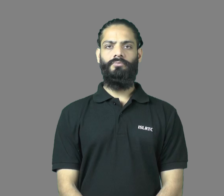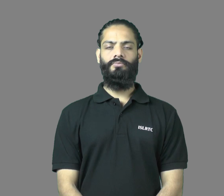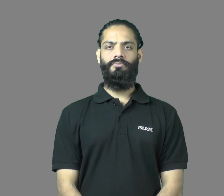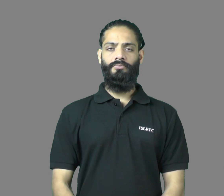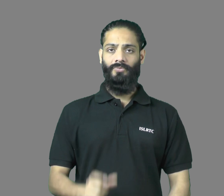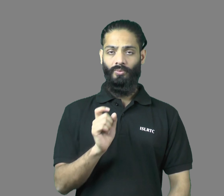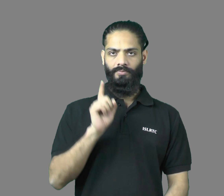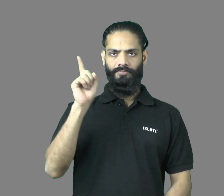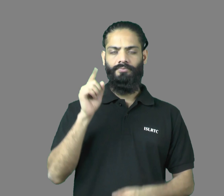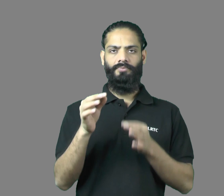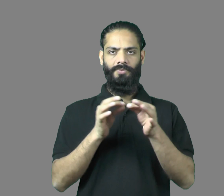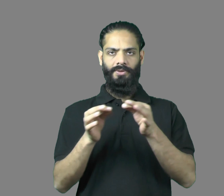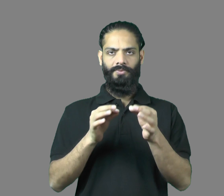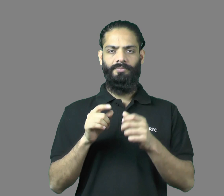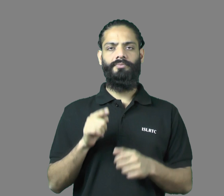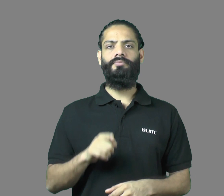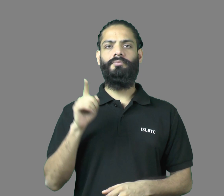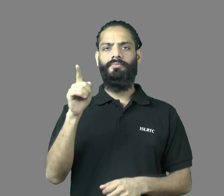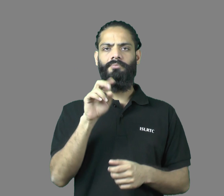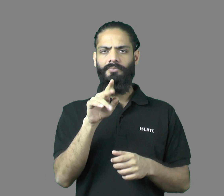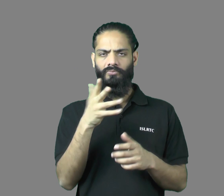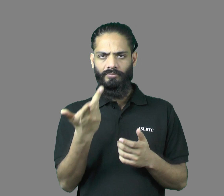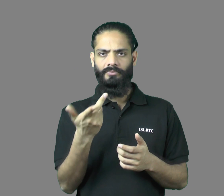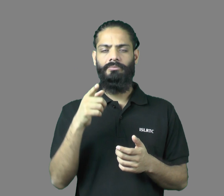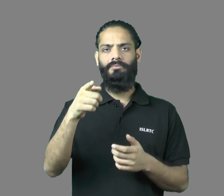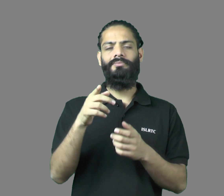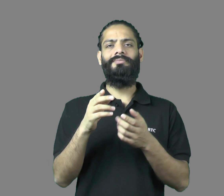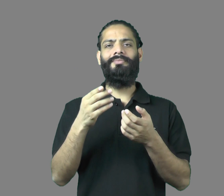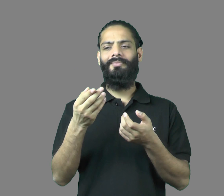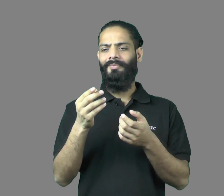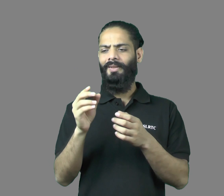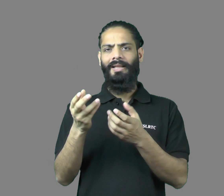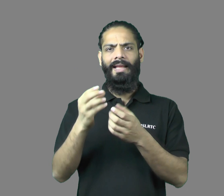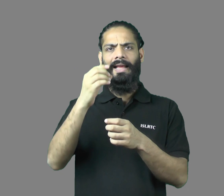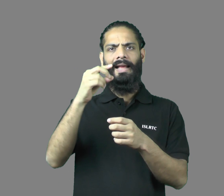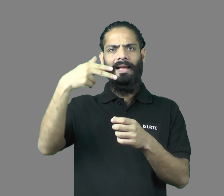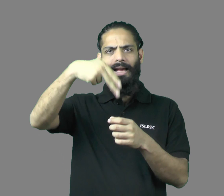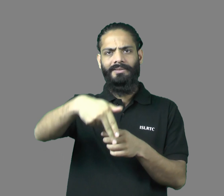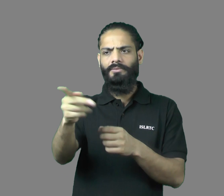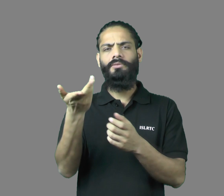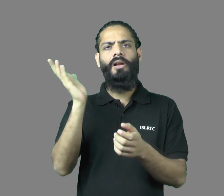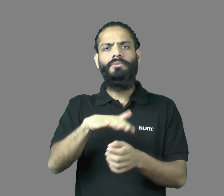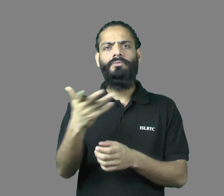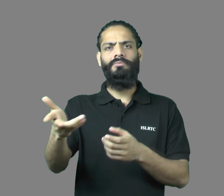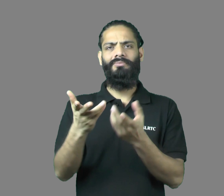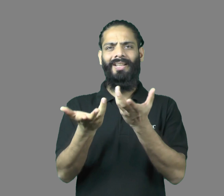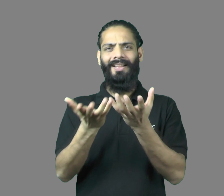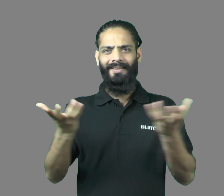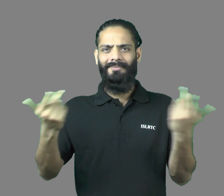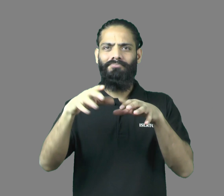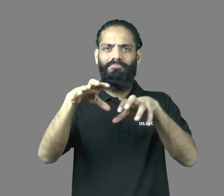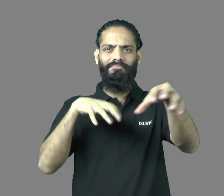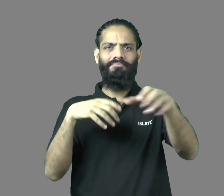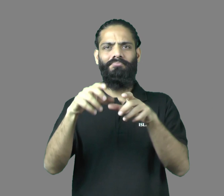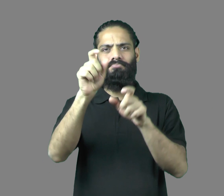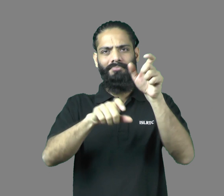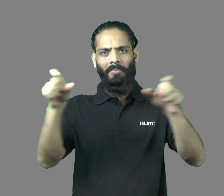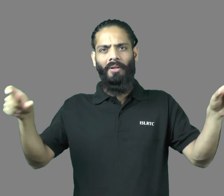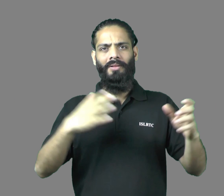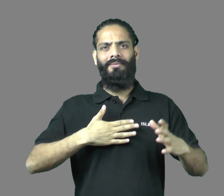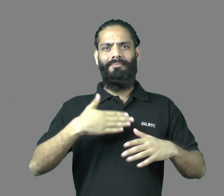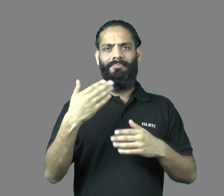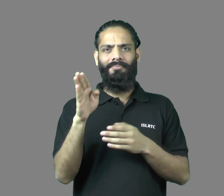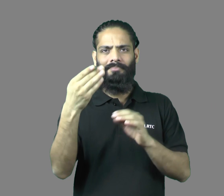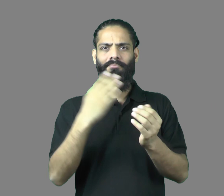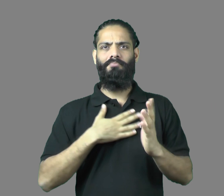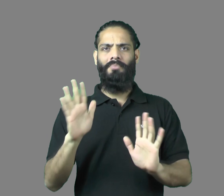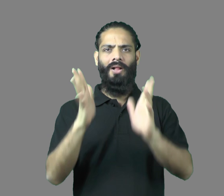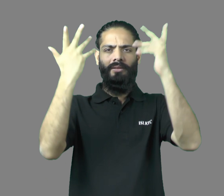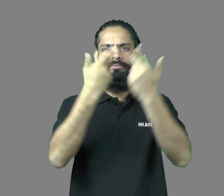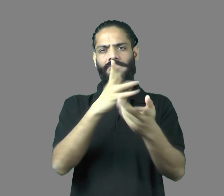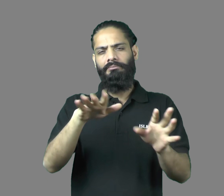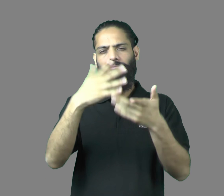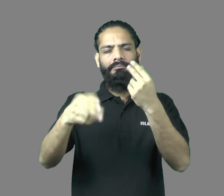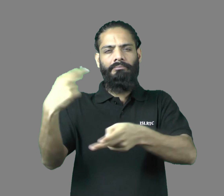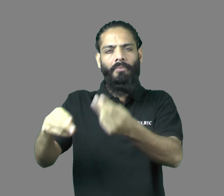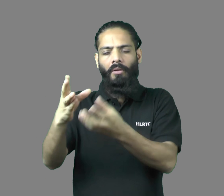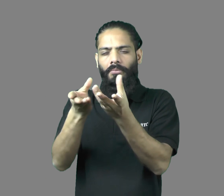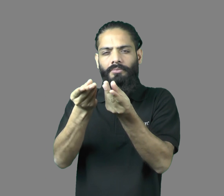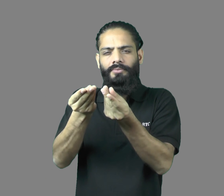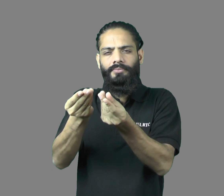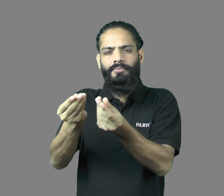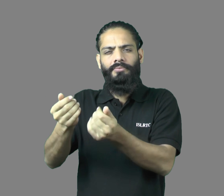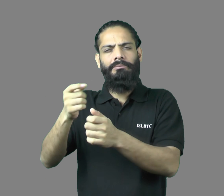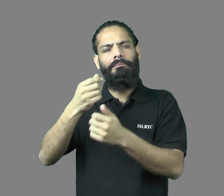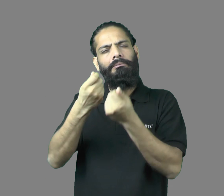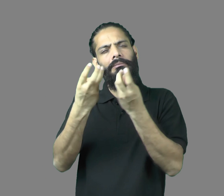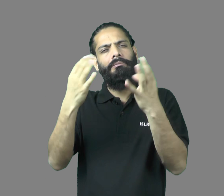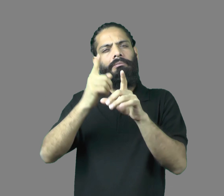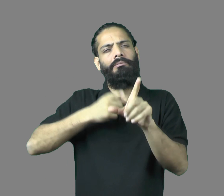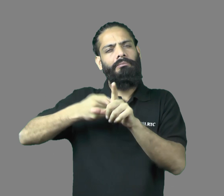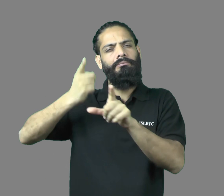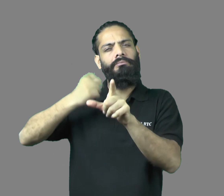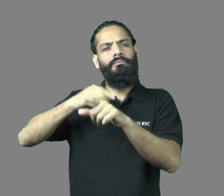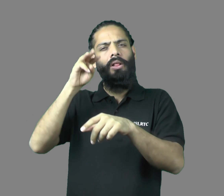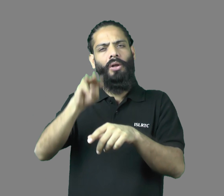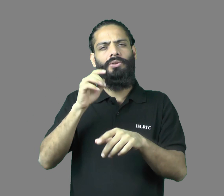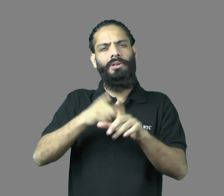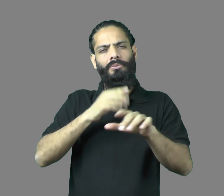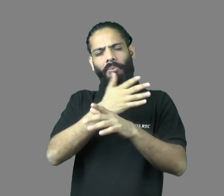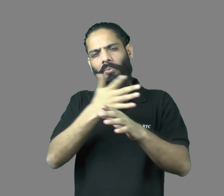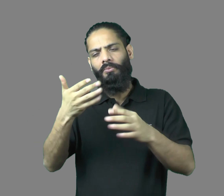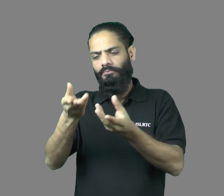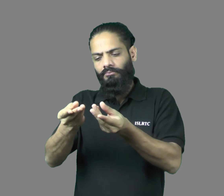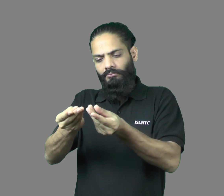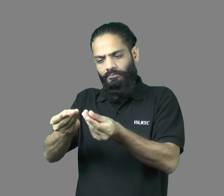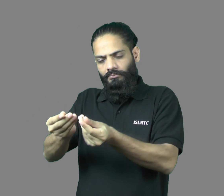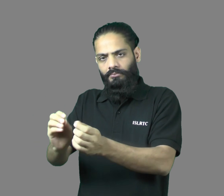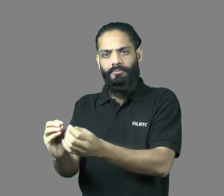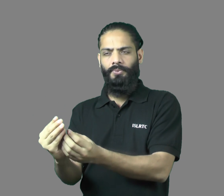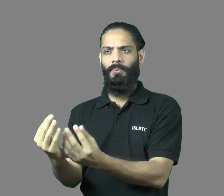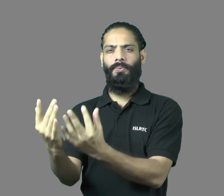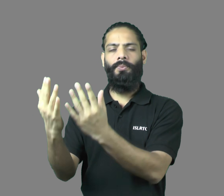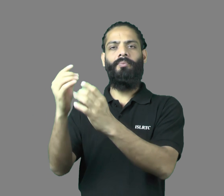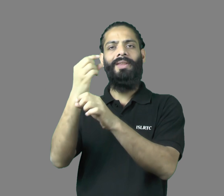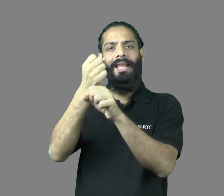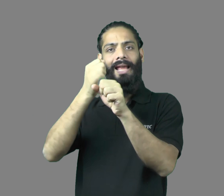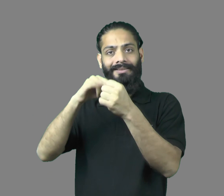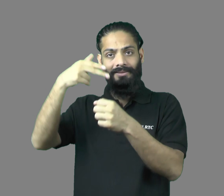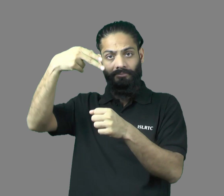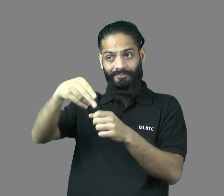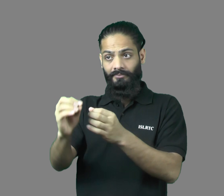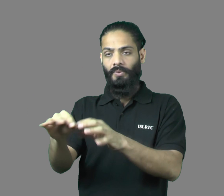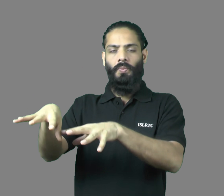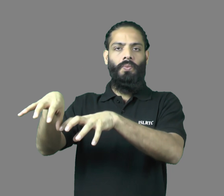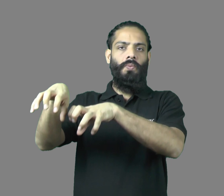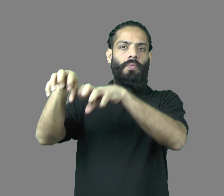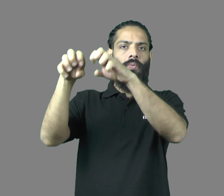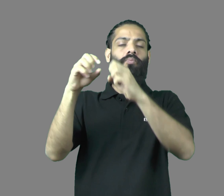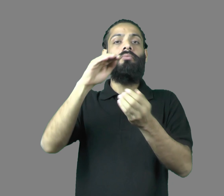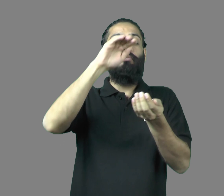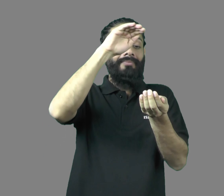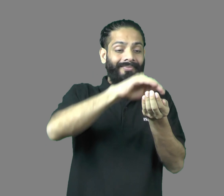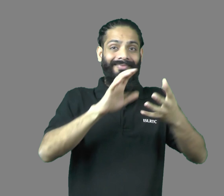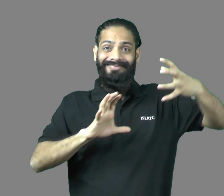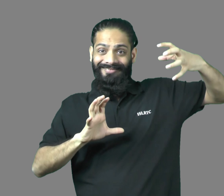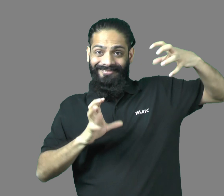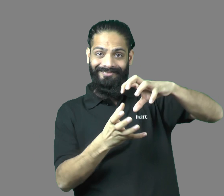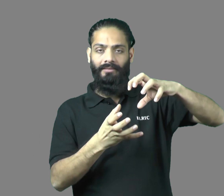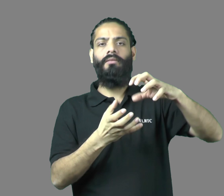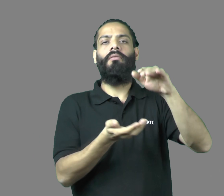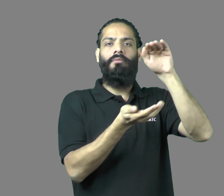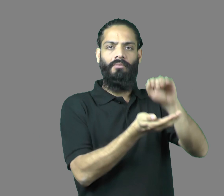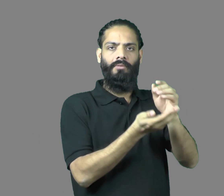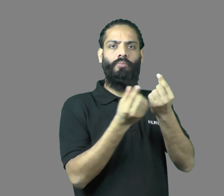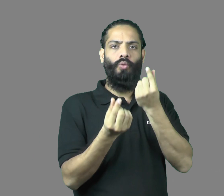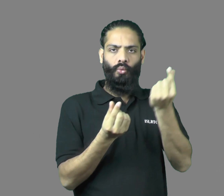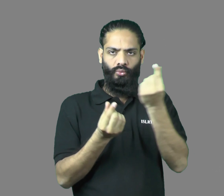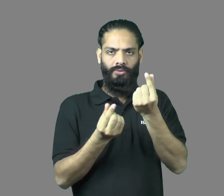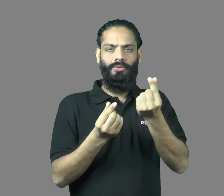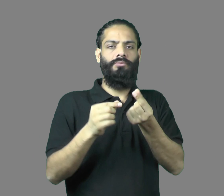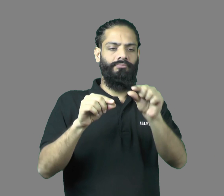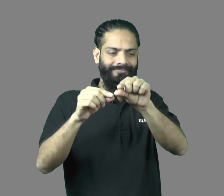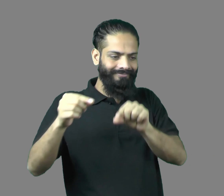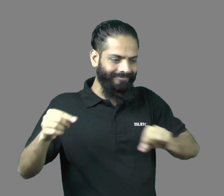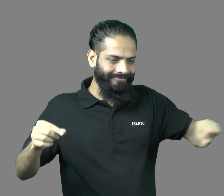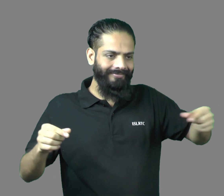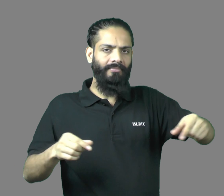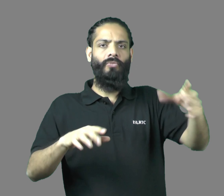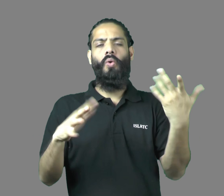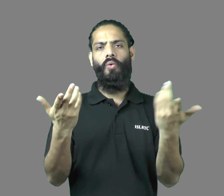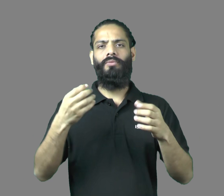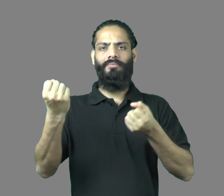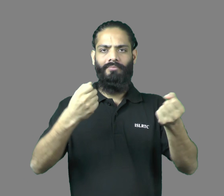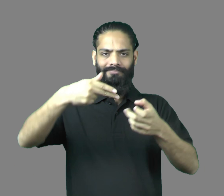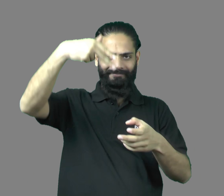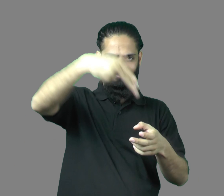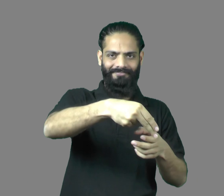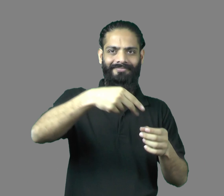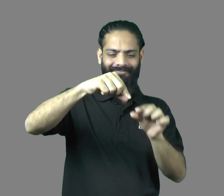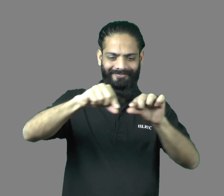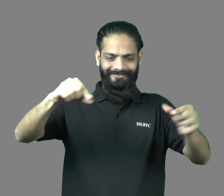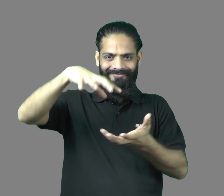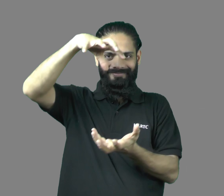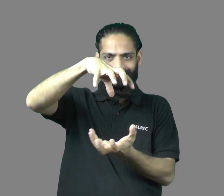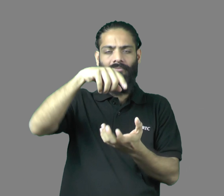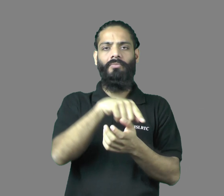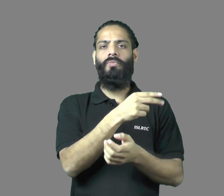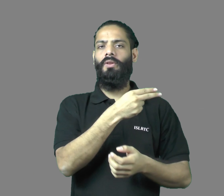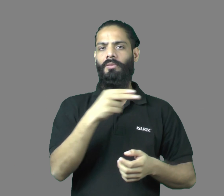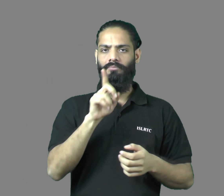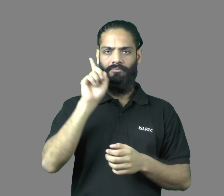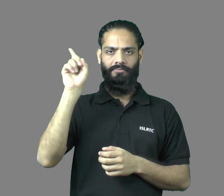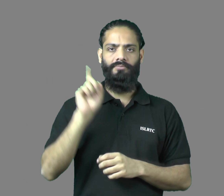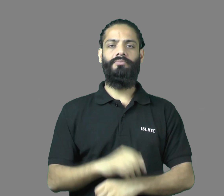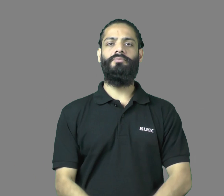Natural Gas